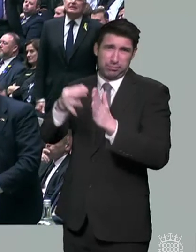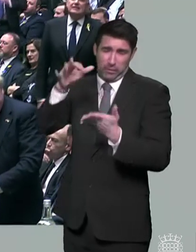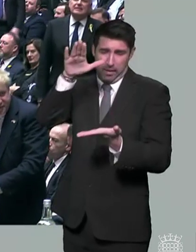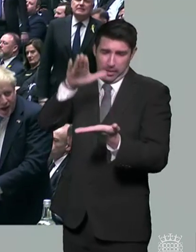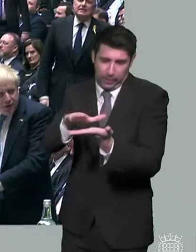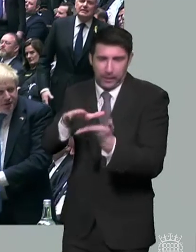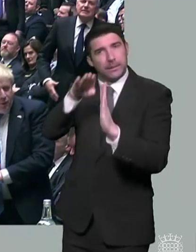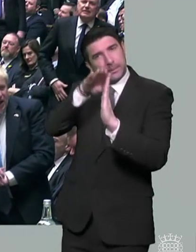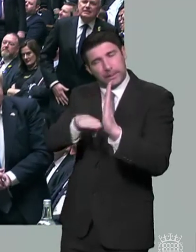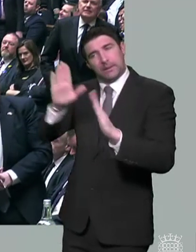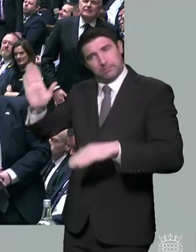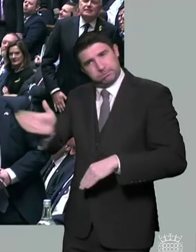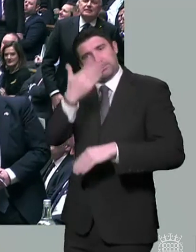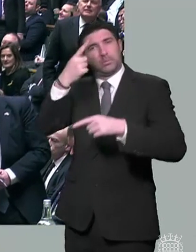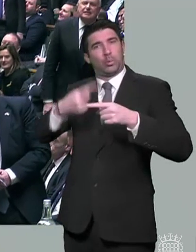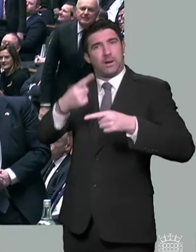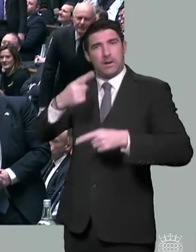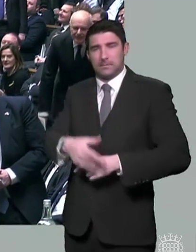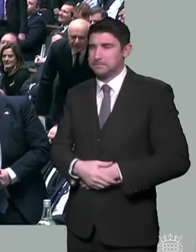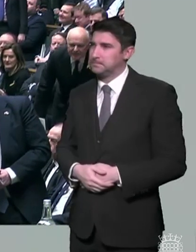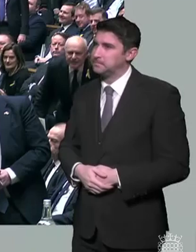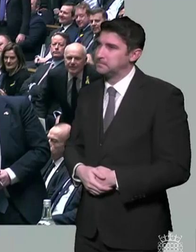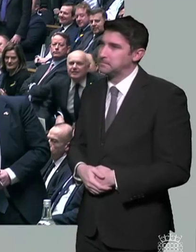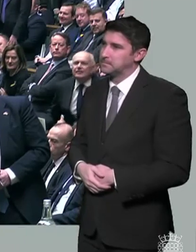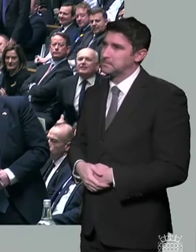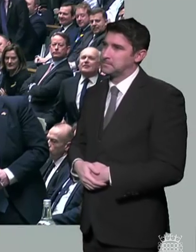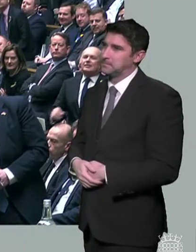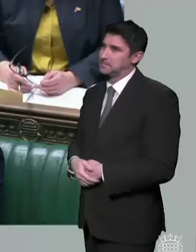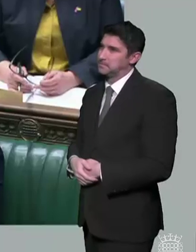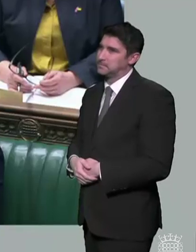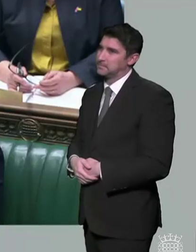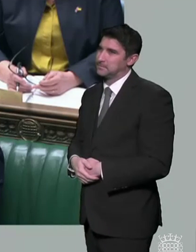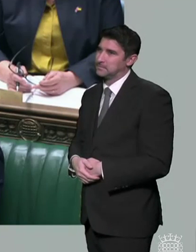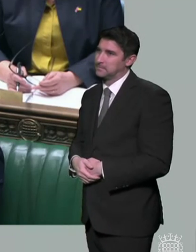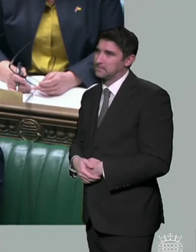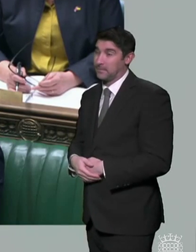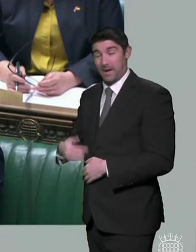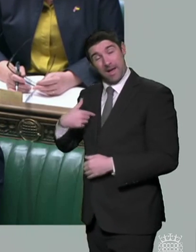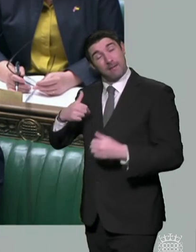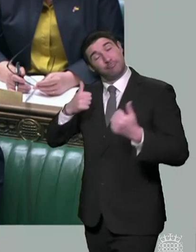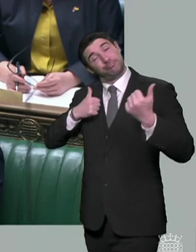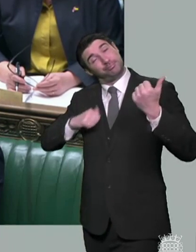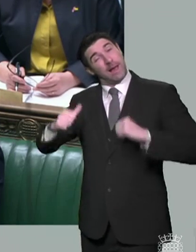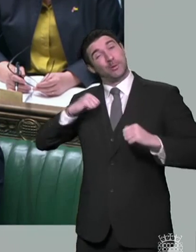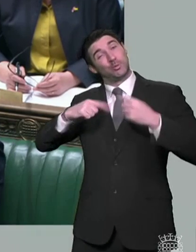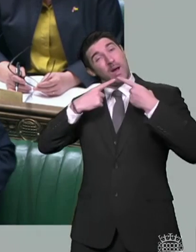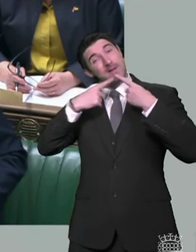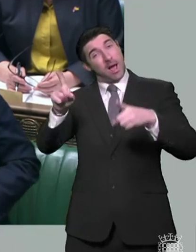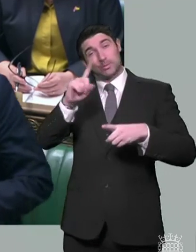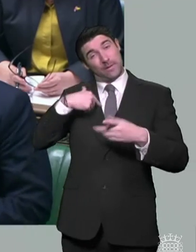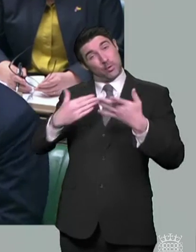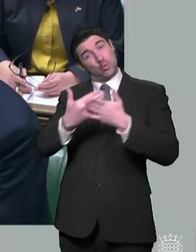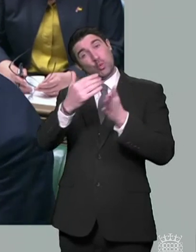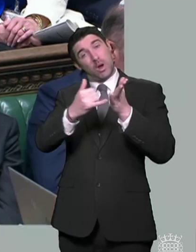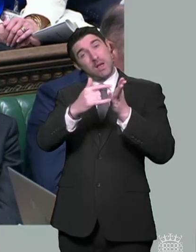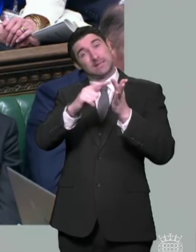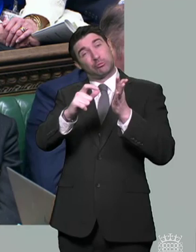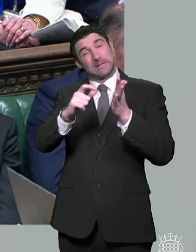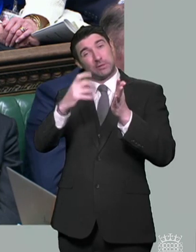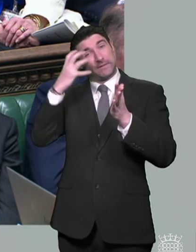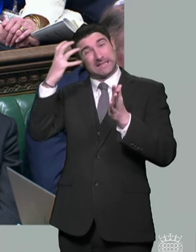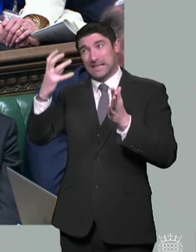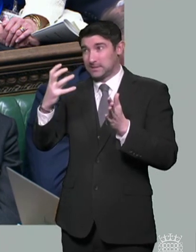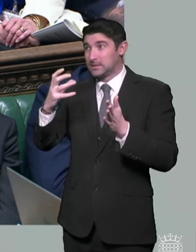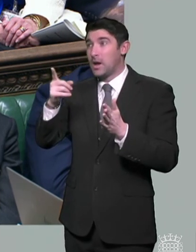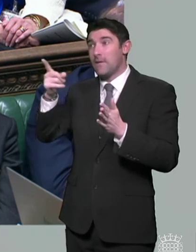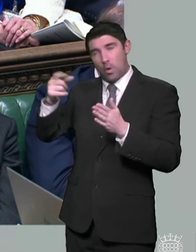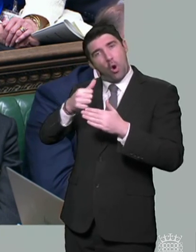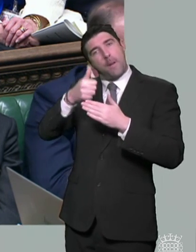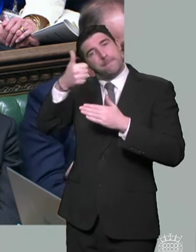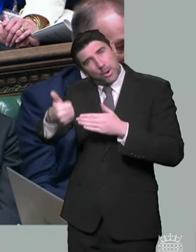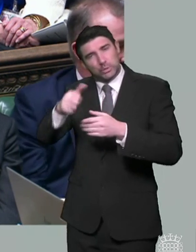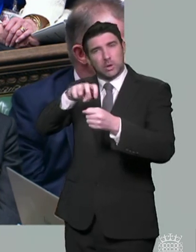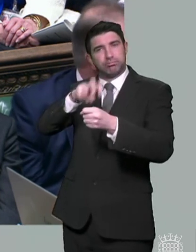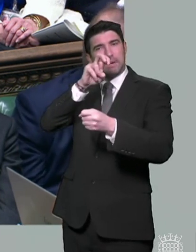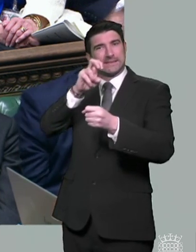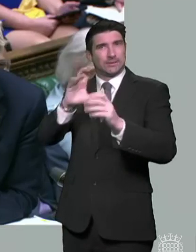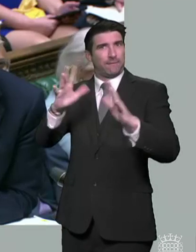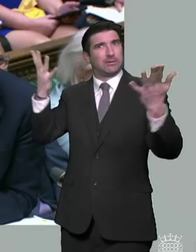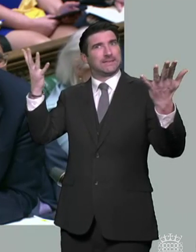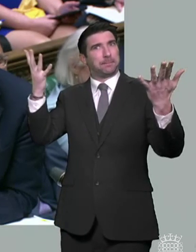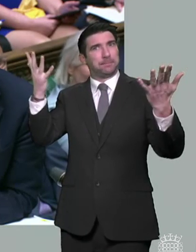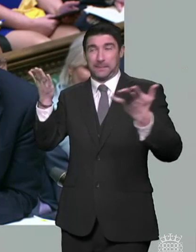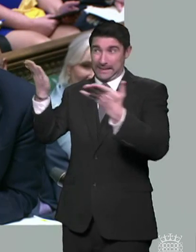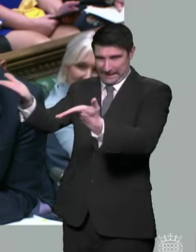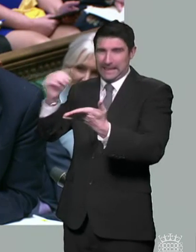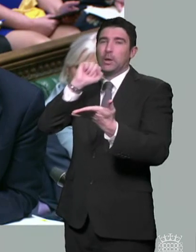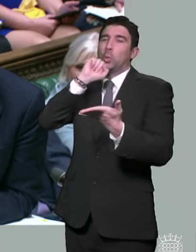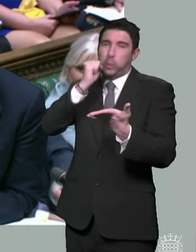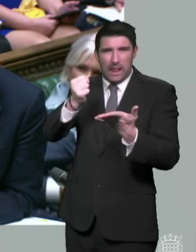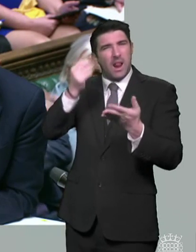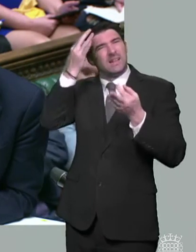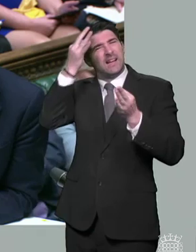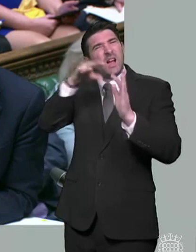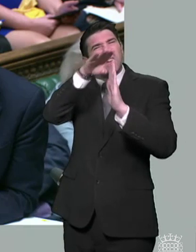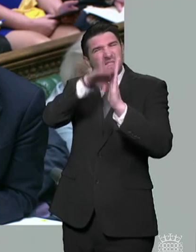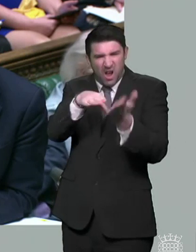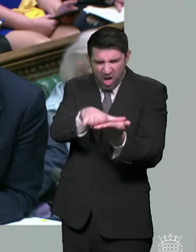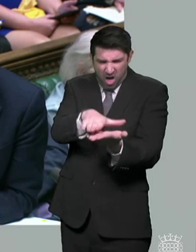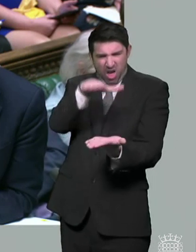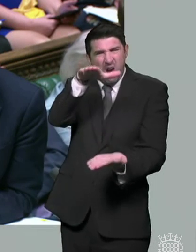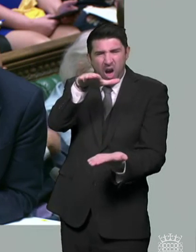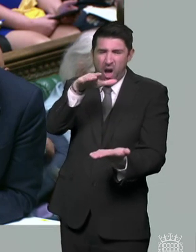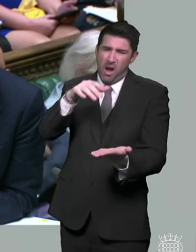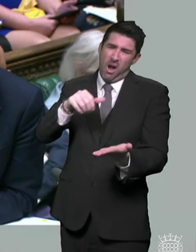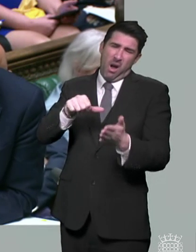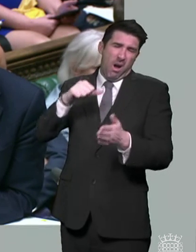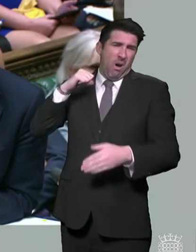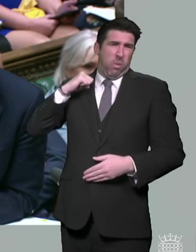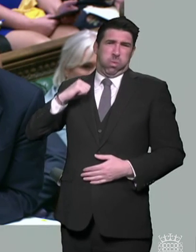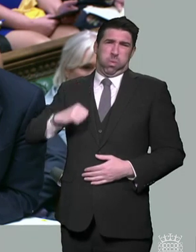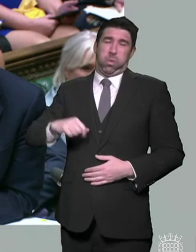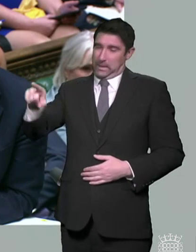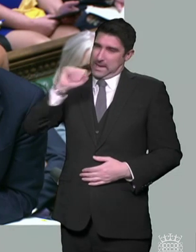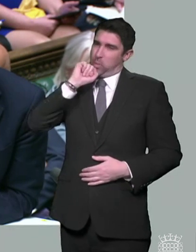I am delighted to say that we have a new Secretary of State for post-Brexit freedoms, and he is driving a campaign to reform, repeal and replace outdated legislation and regulation across the board.